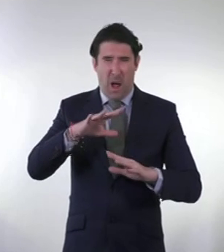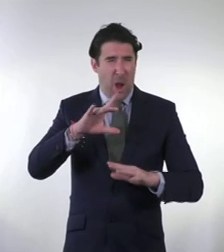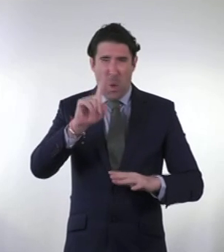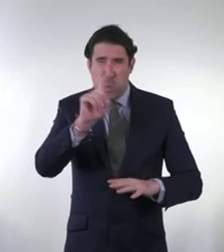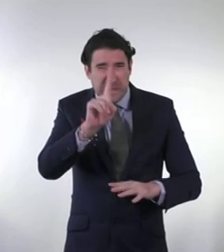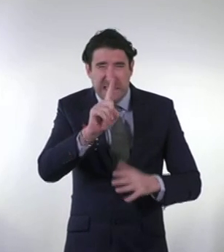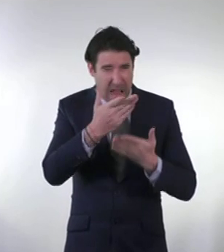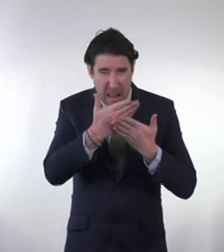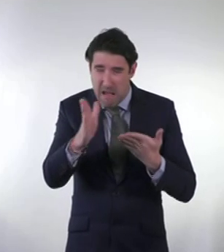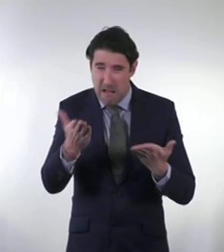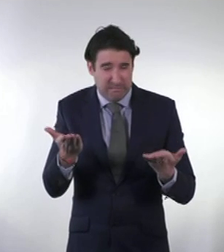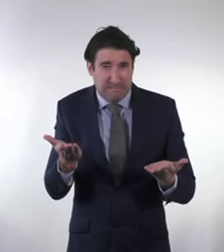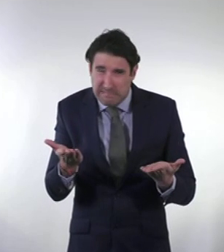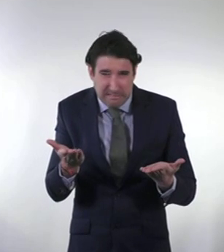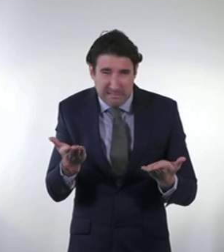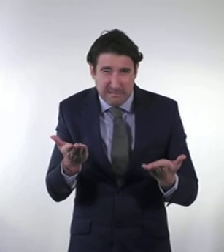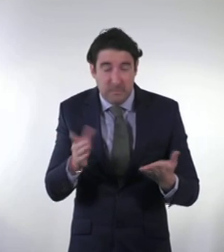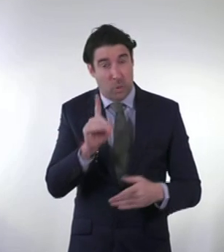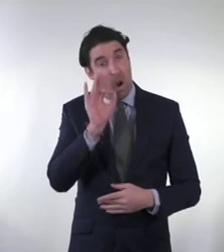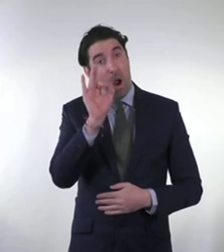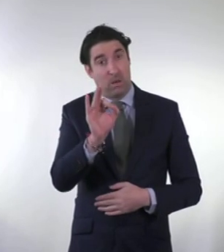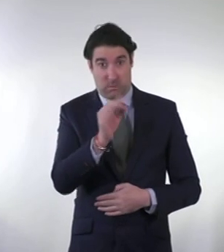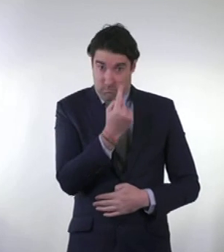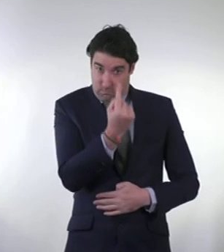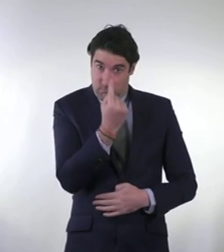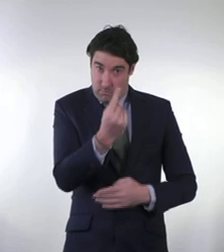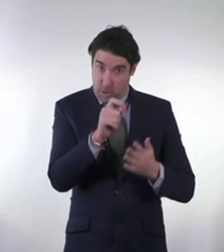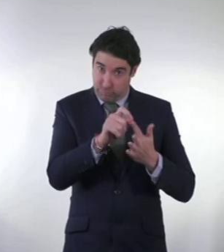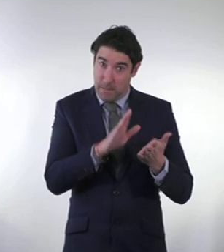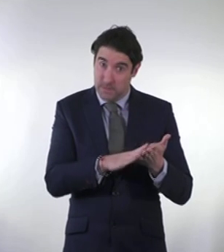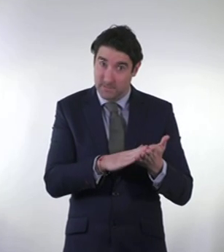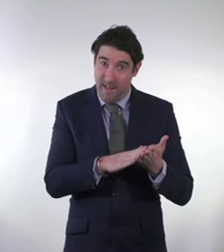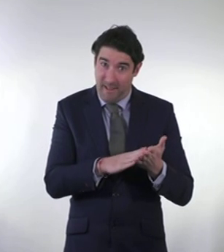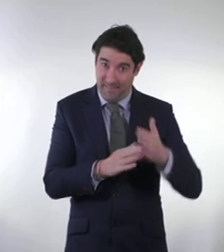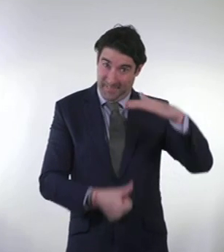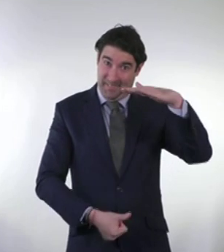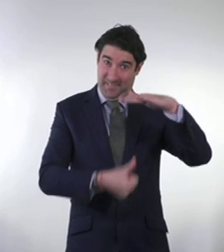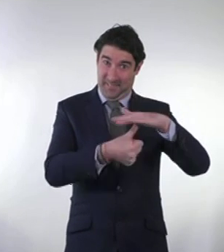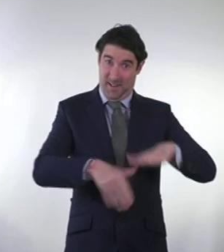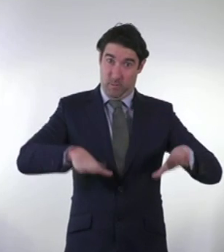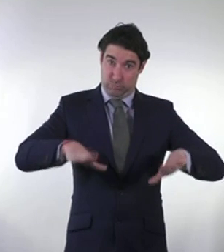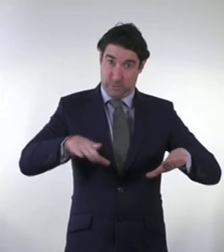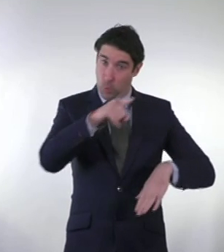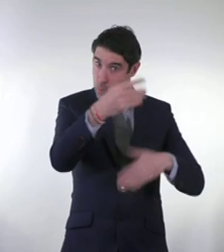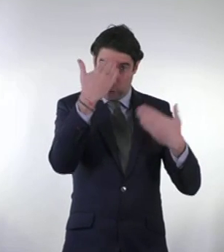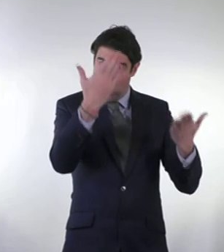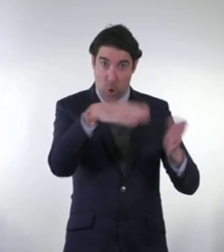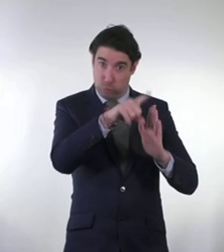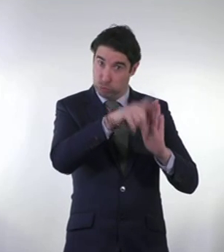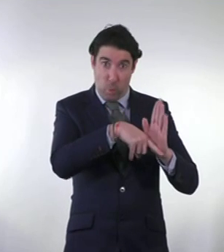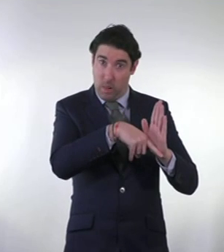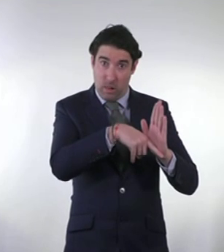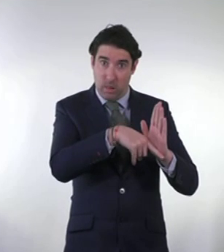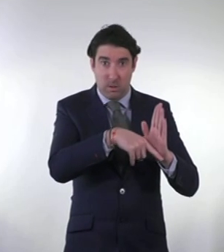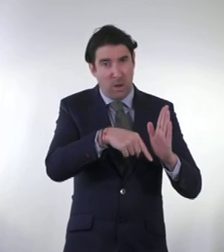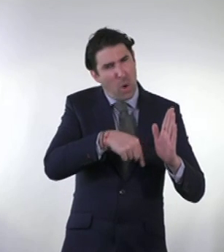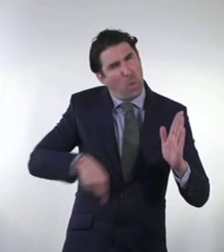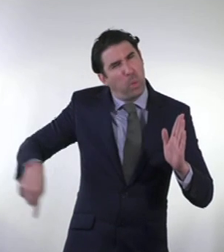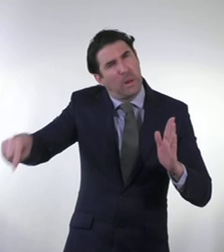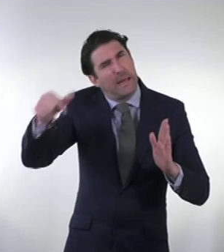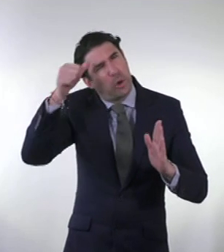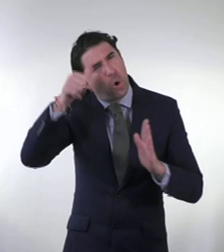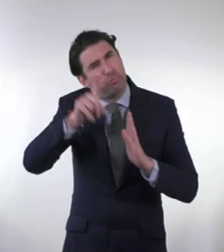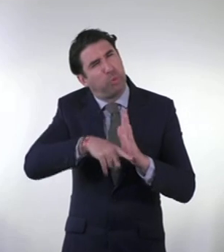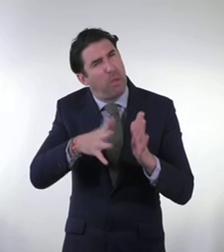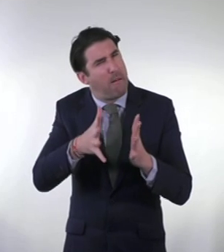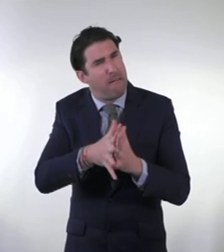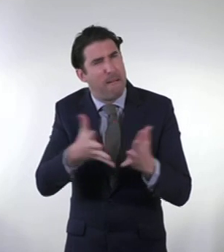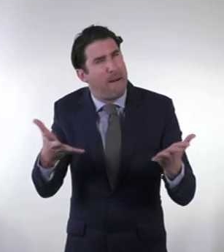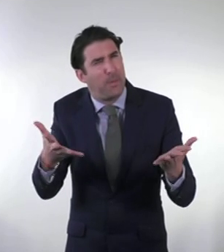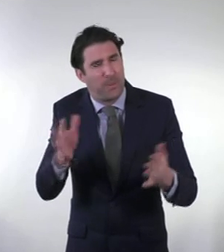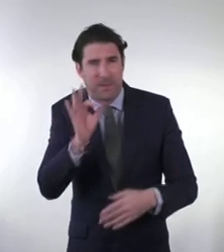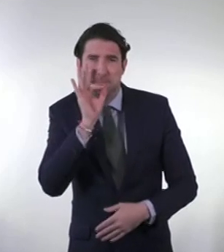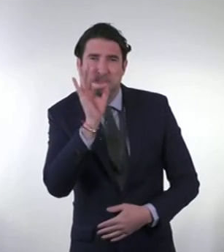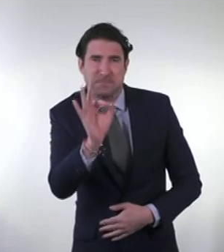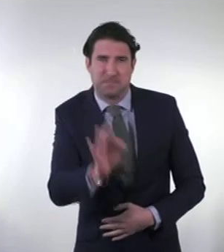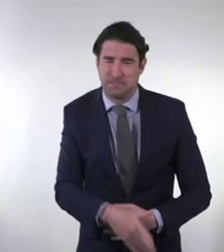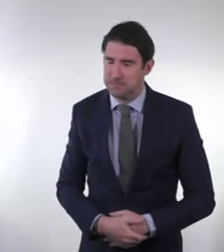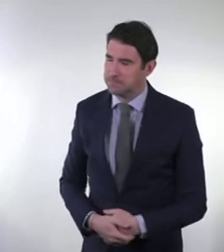If the Prime Minister does not understand the rules and his own council leaders are complaining about mixed messages, how does the Prime Minister expect the rest of the country to understand and follow the rules?